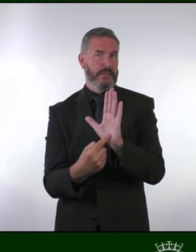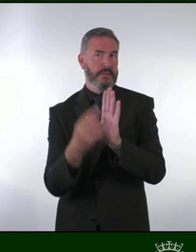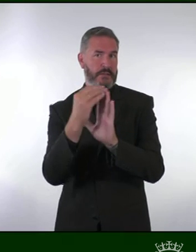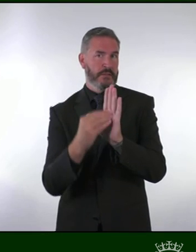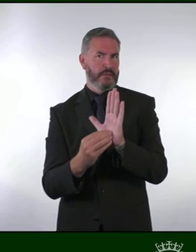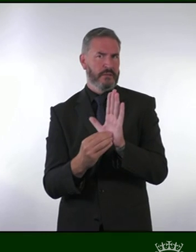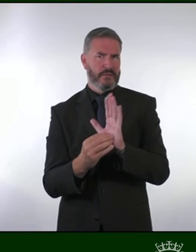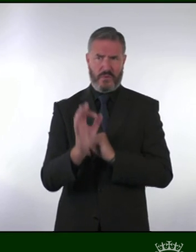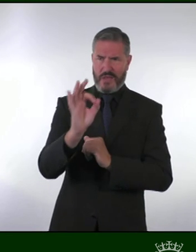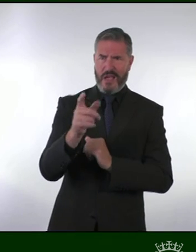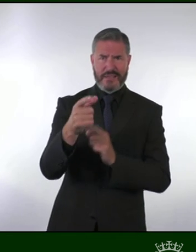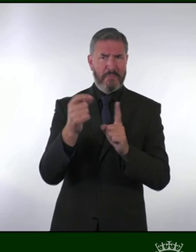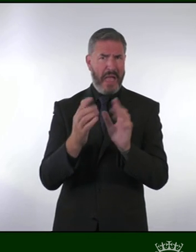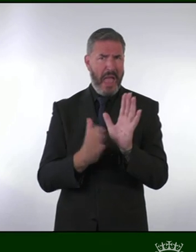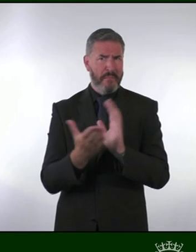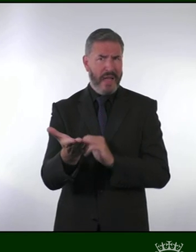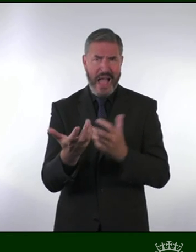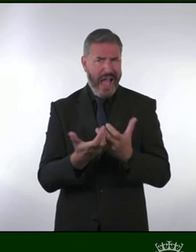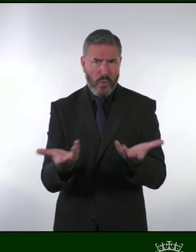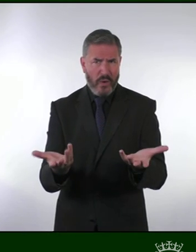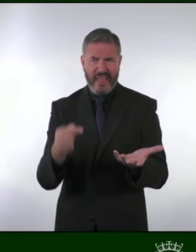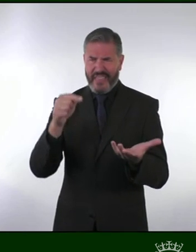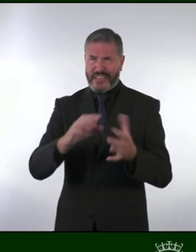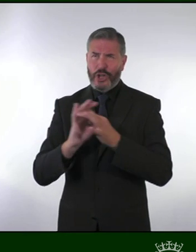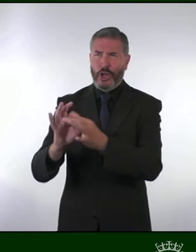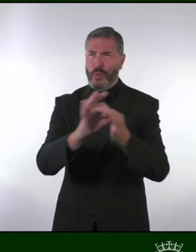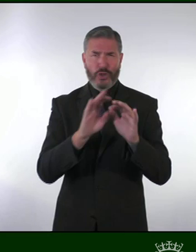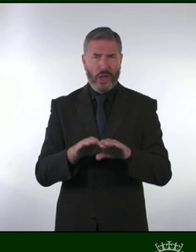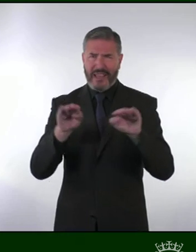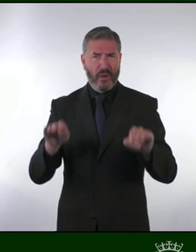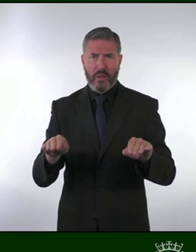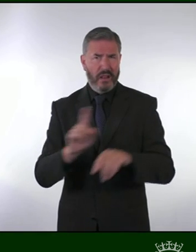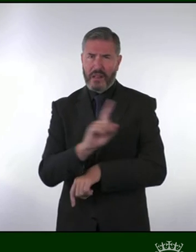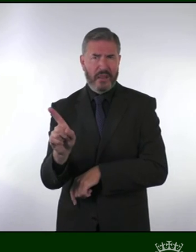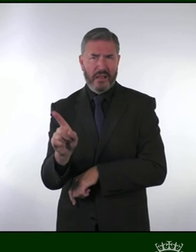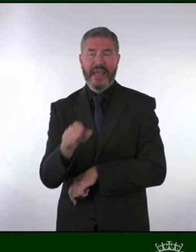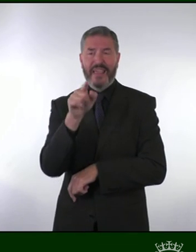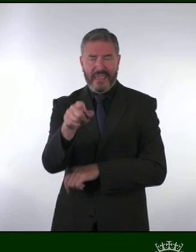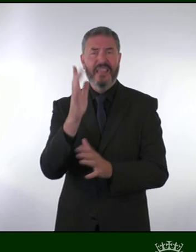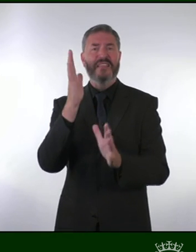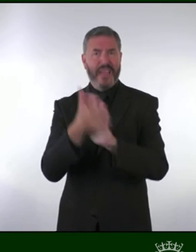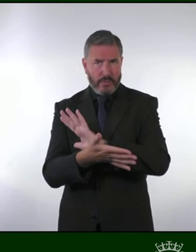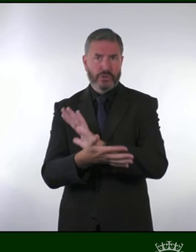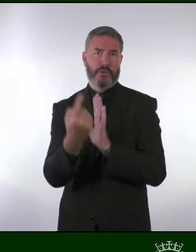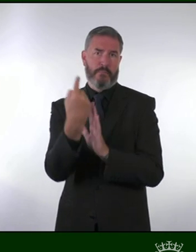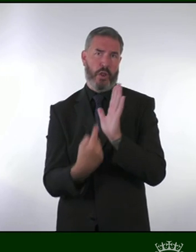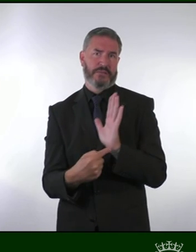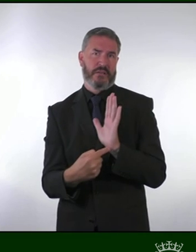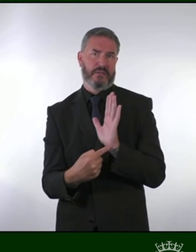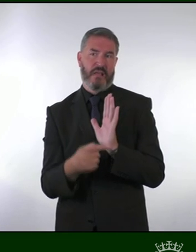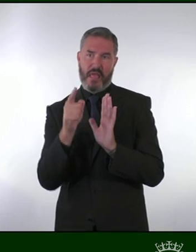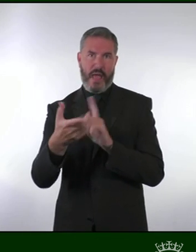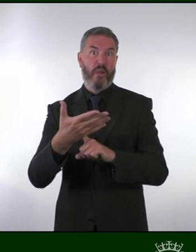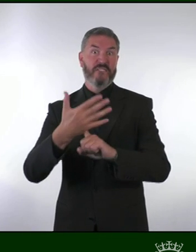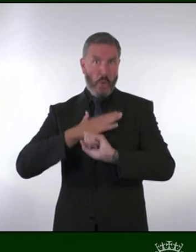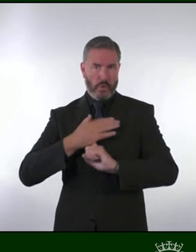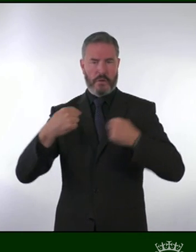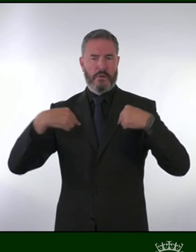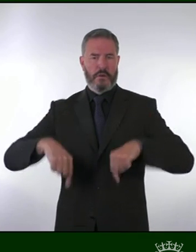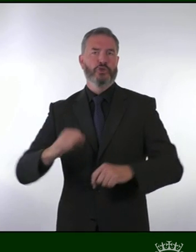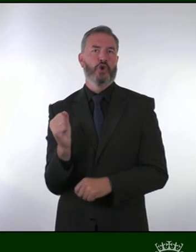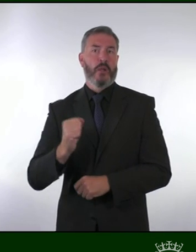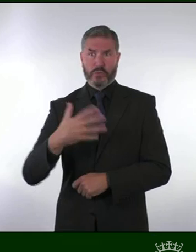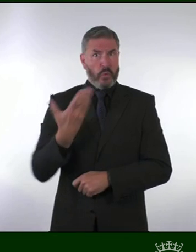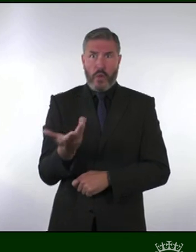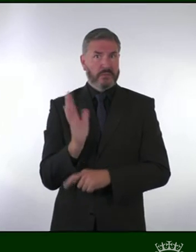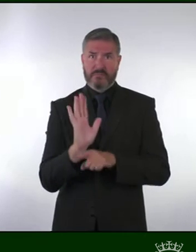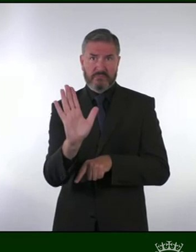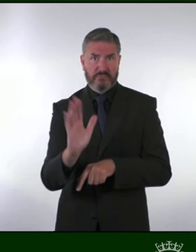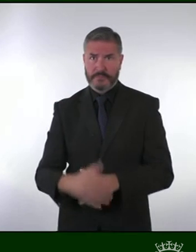How can the Prime Minister claim that this is a Union of equal partners when his damaging policies will all be imposed upon Scotland against its will?